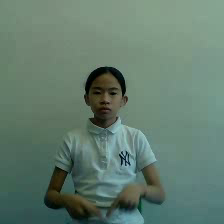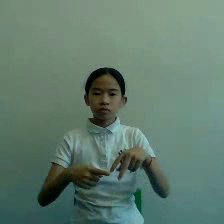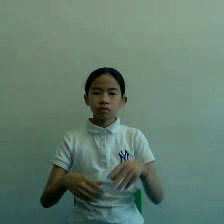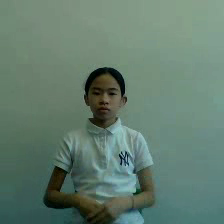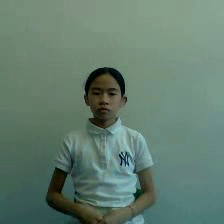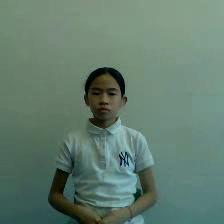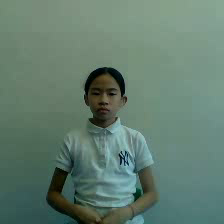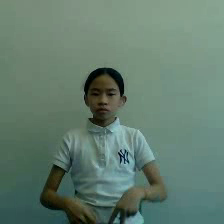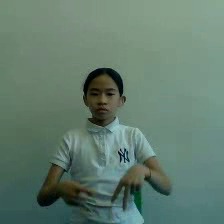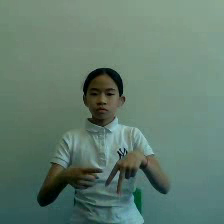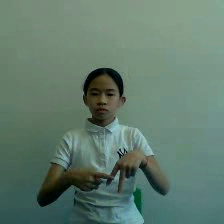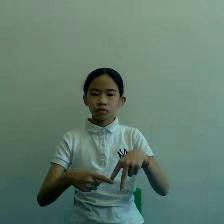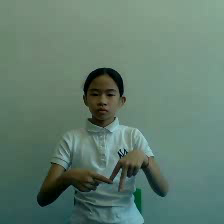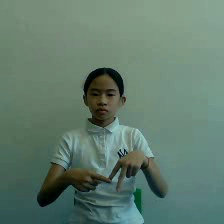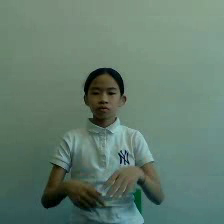Chân